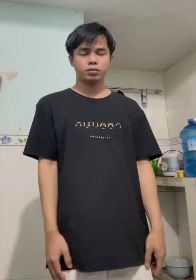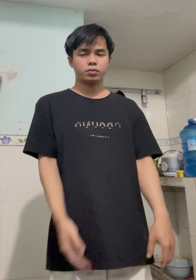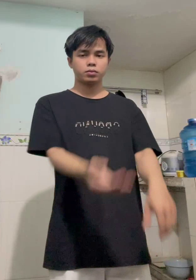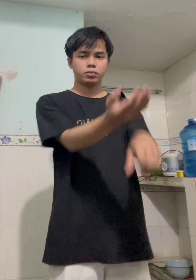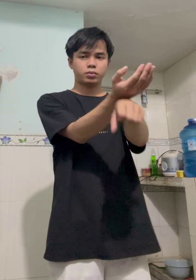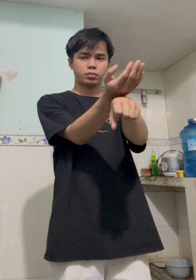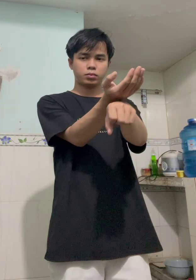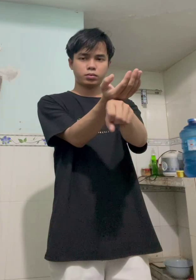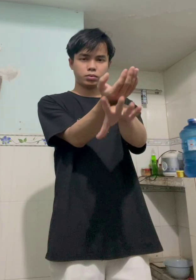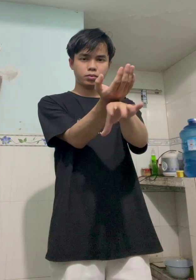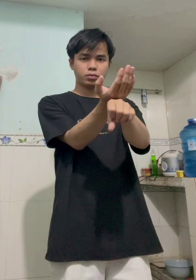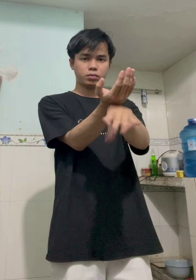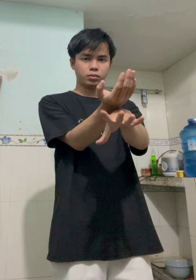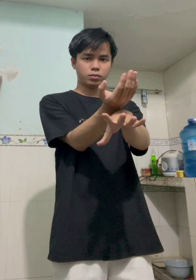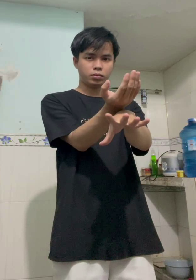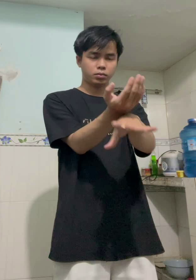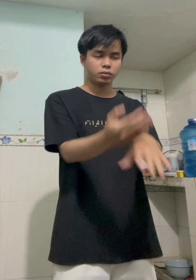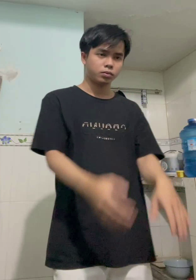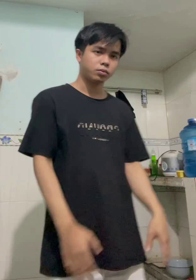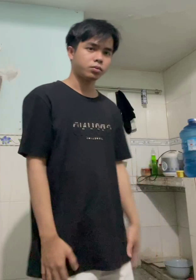ca phe